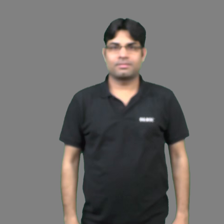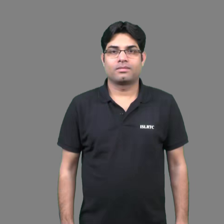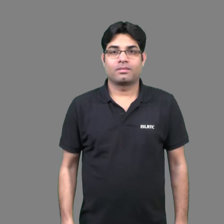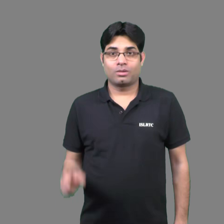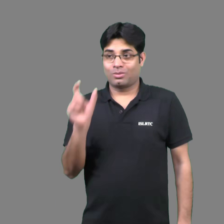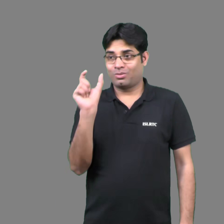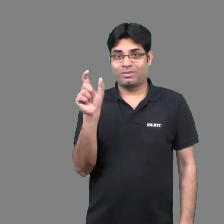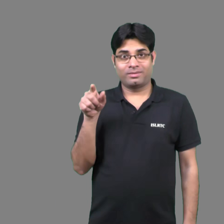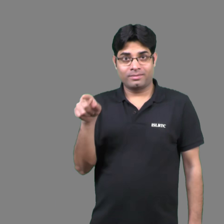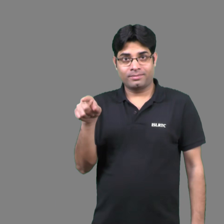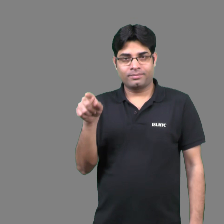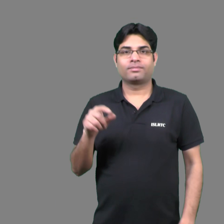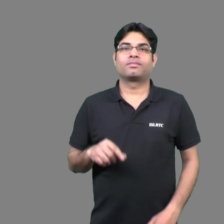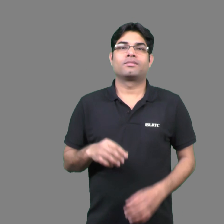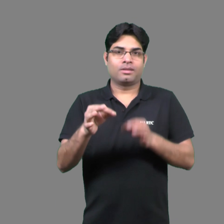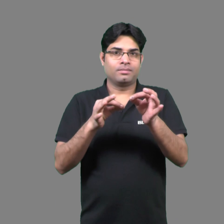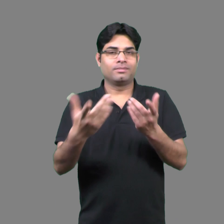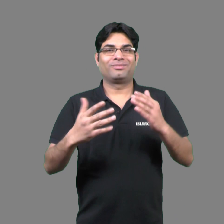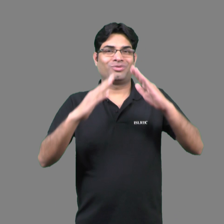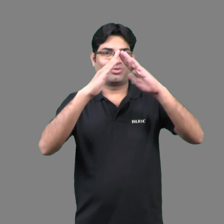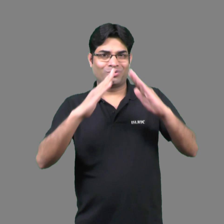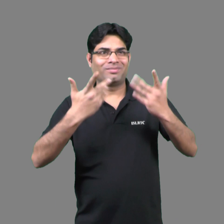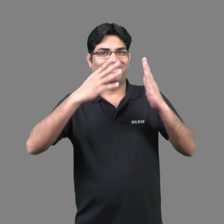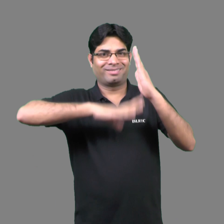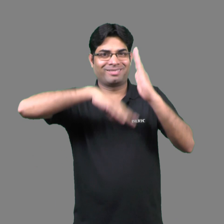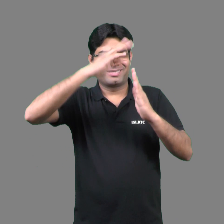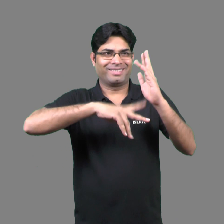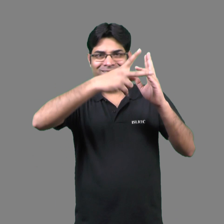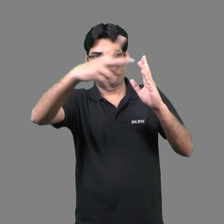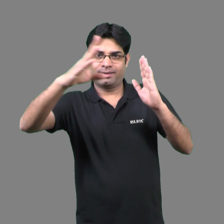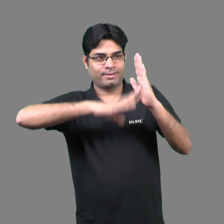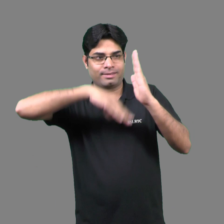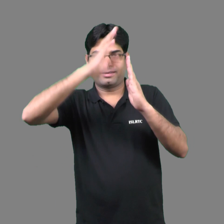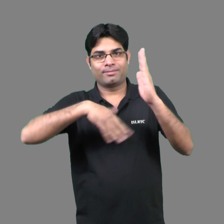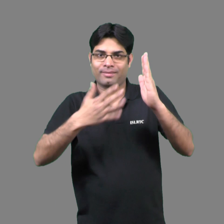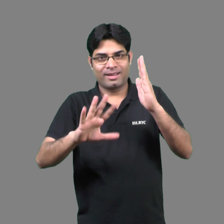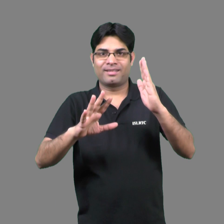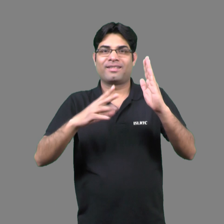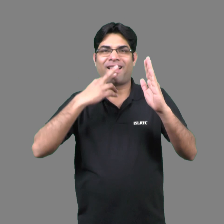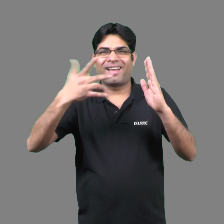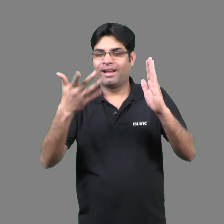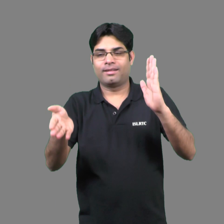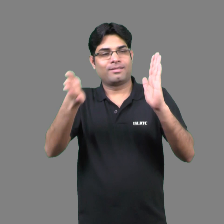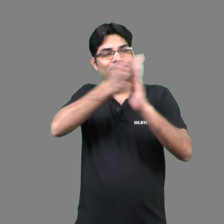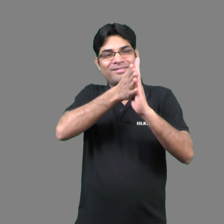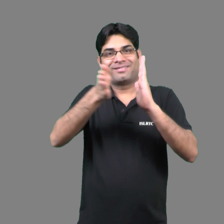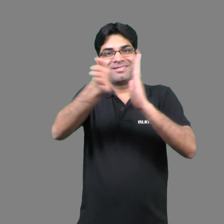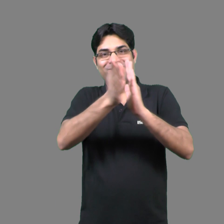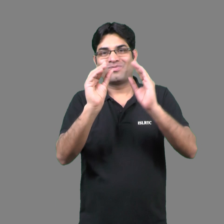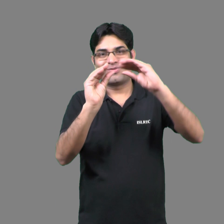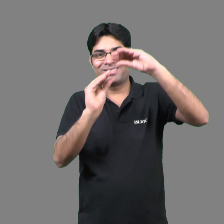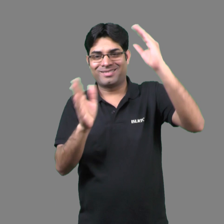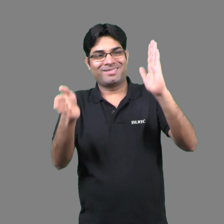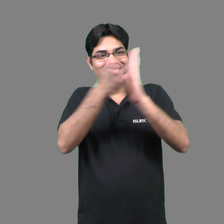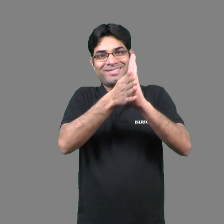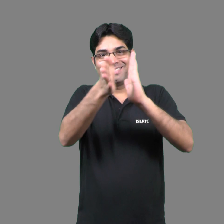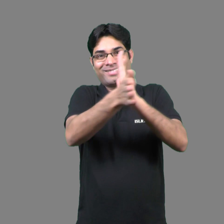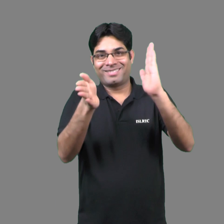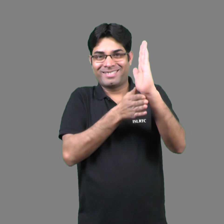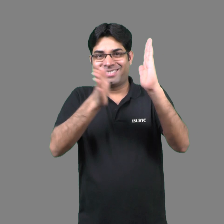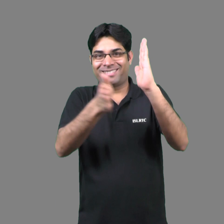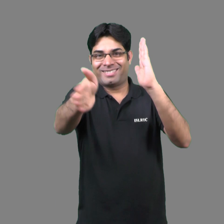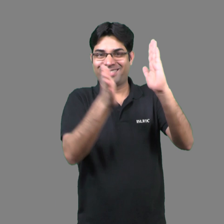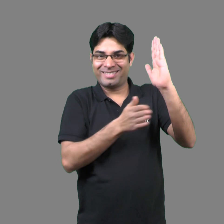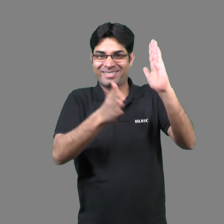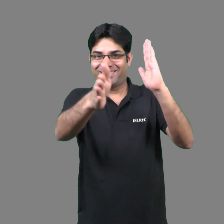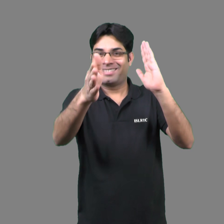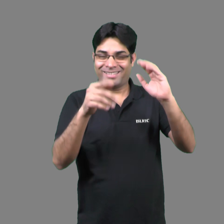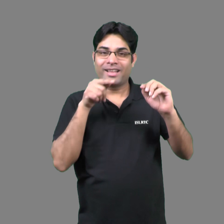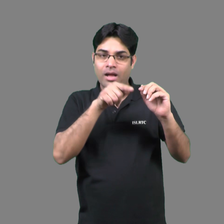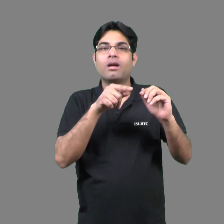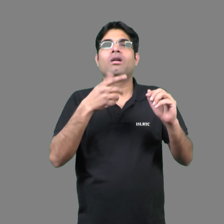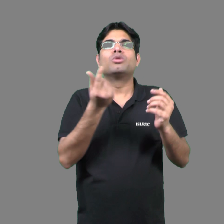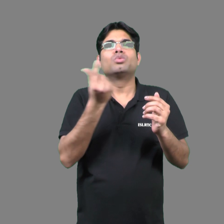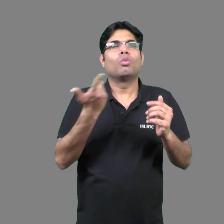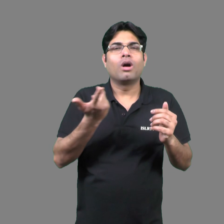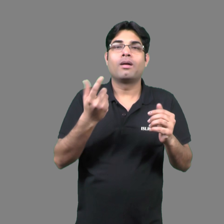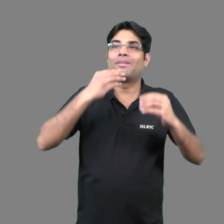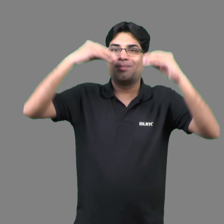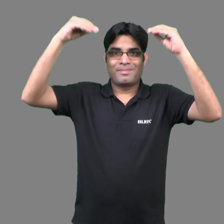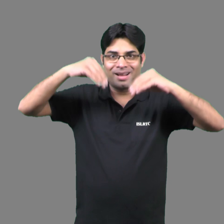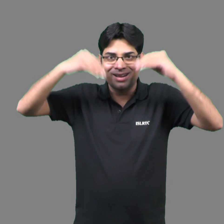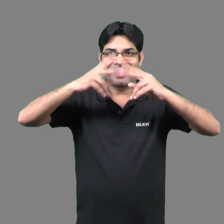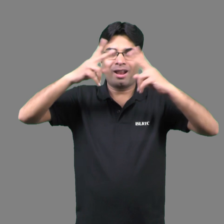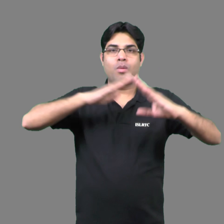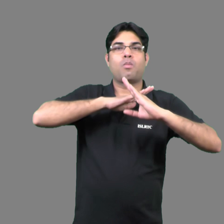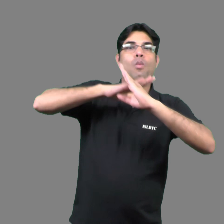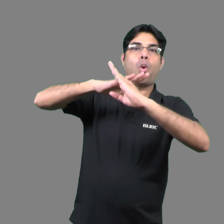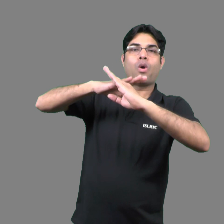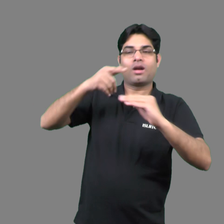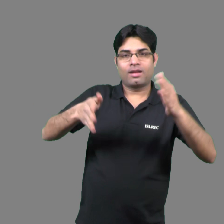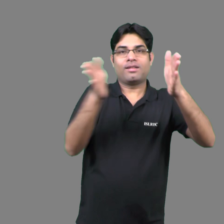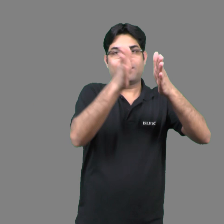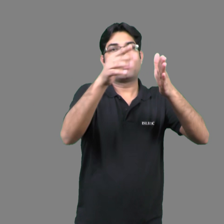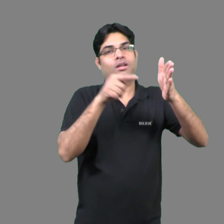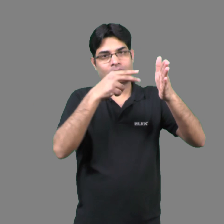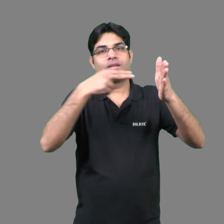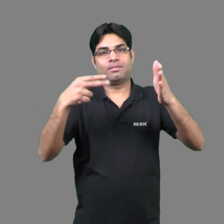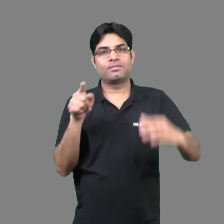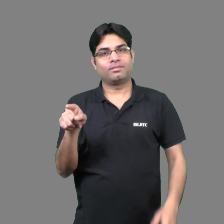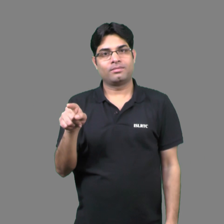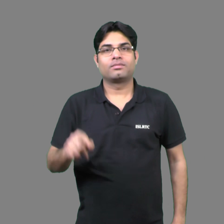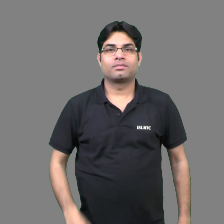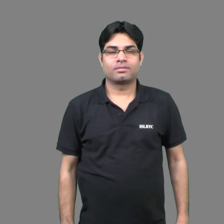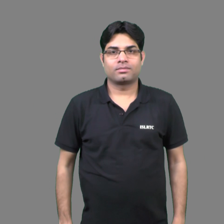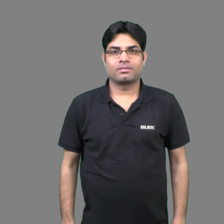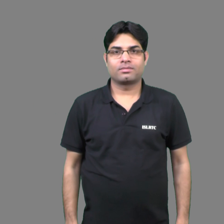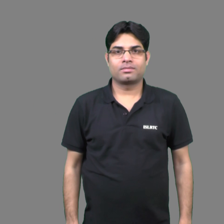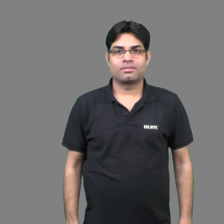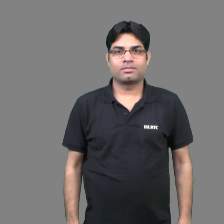Cladding Panel